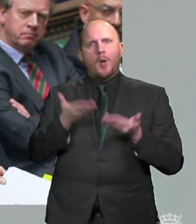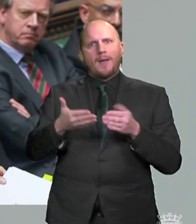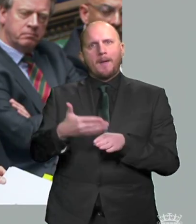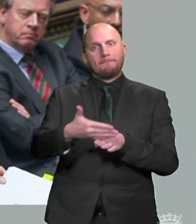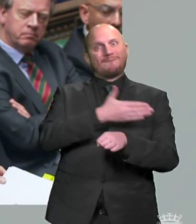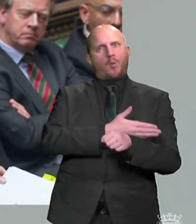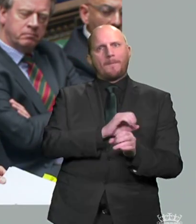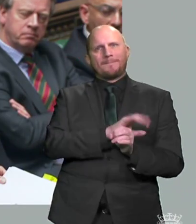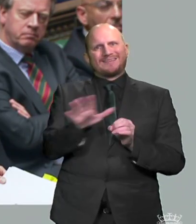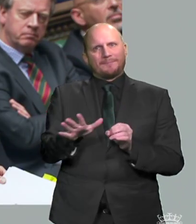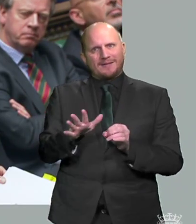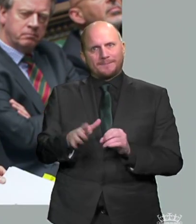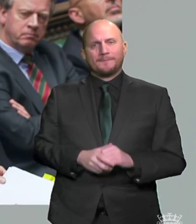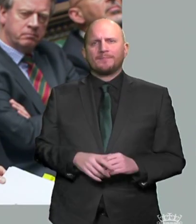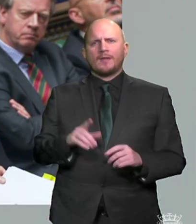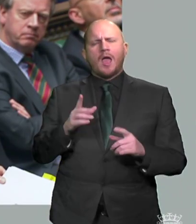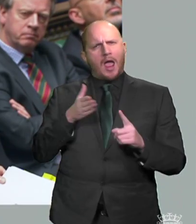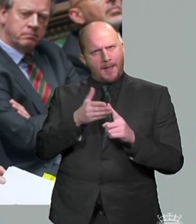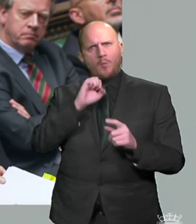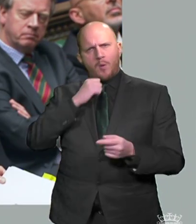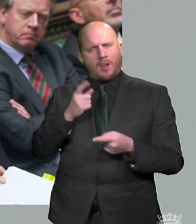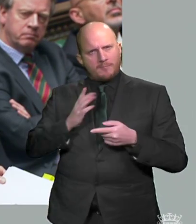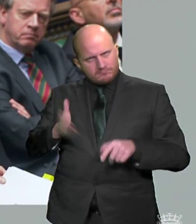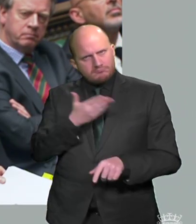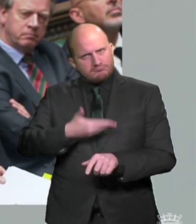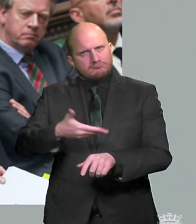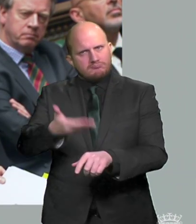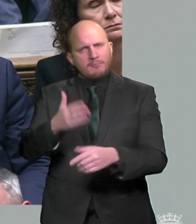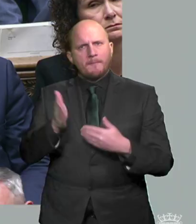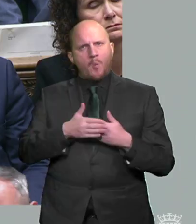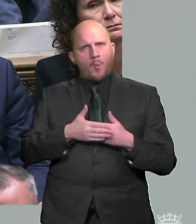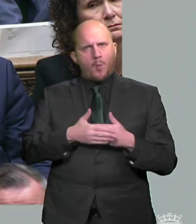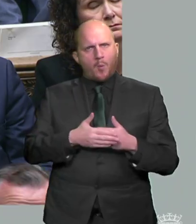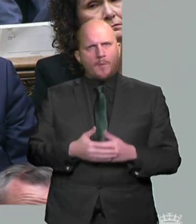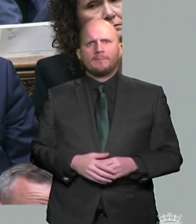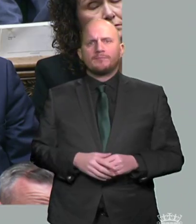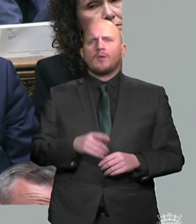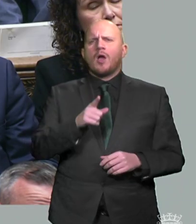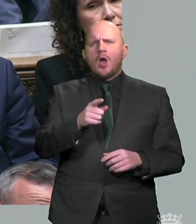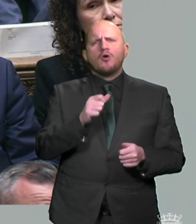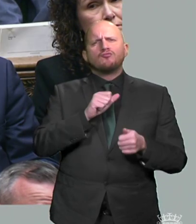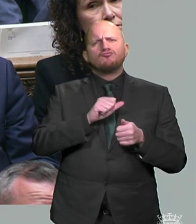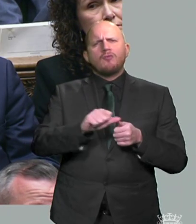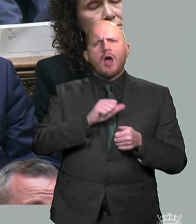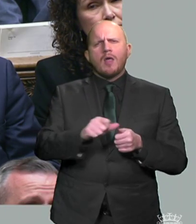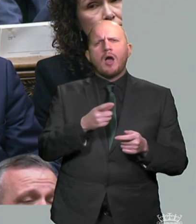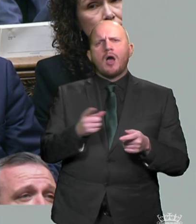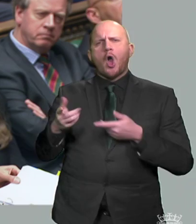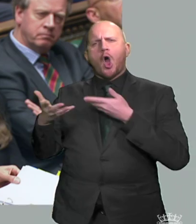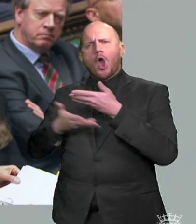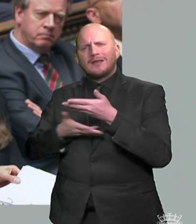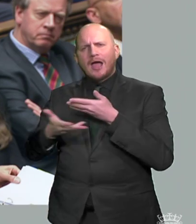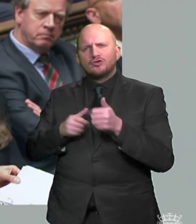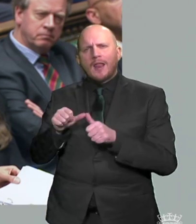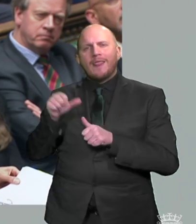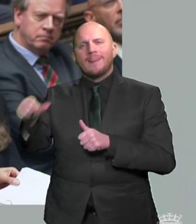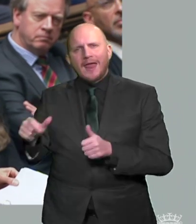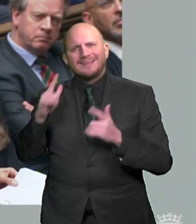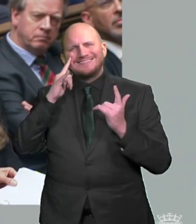Recently, the NHS also announced plans to fast-track patients direct to cancer tests, rather than having to wait for specialist consultation first.